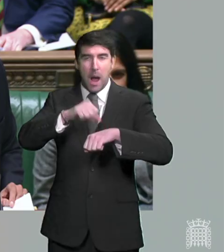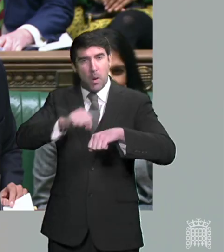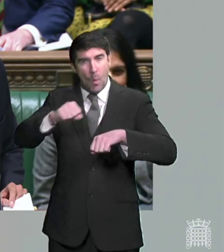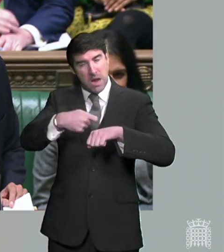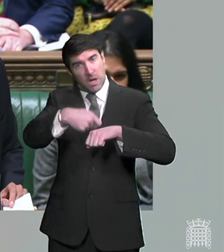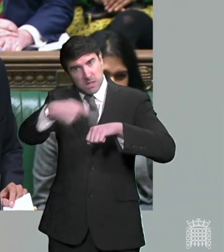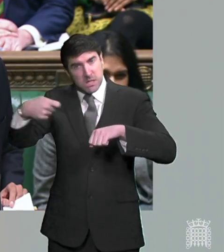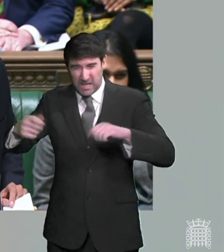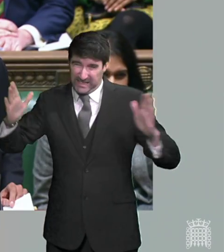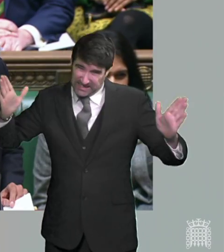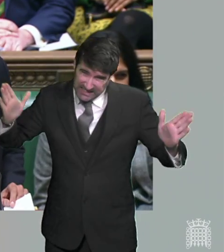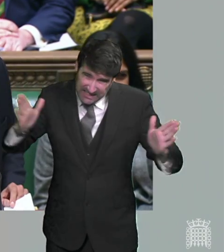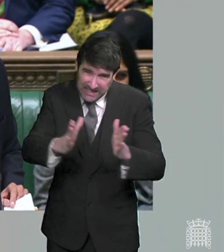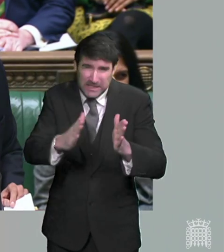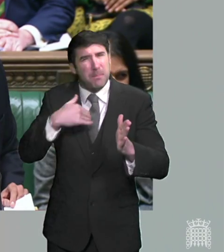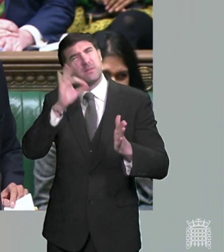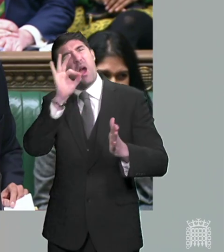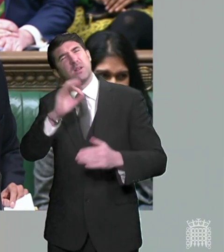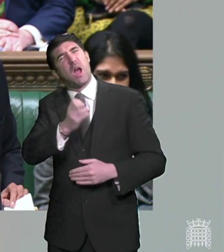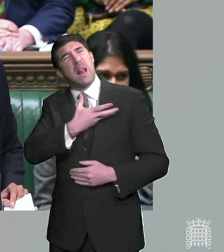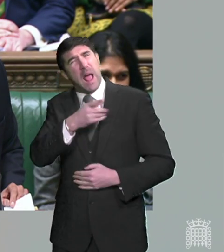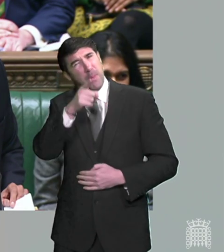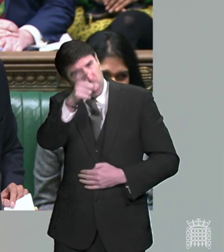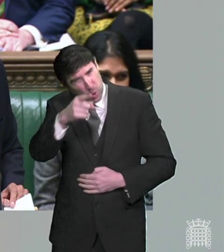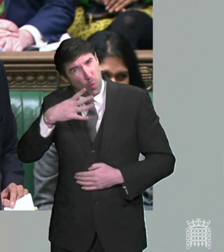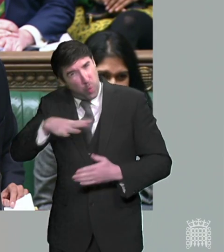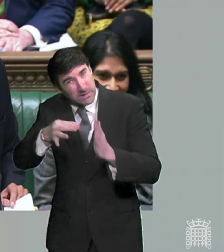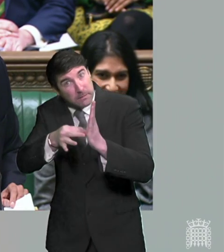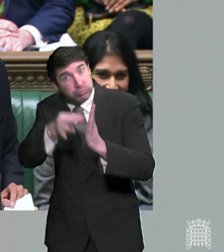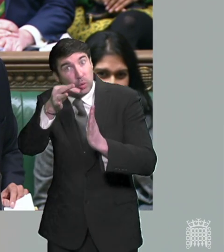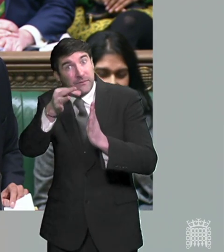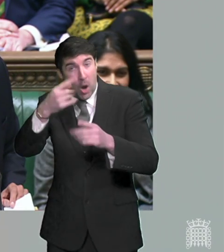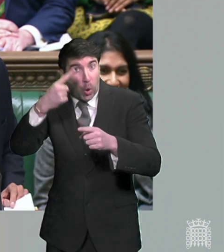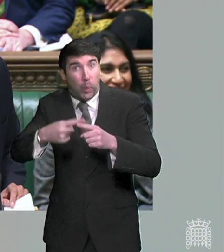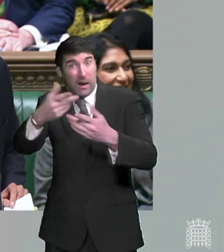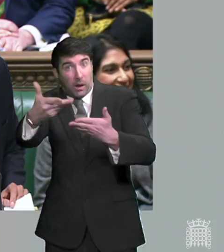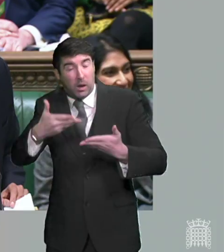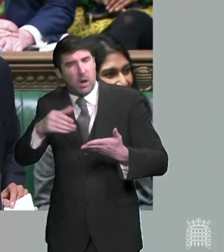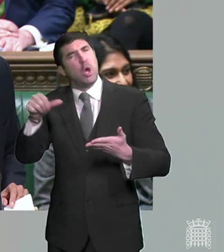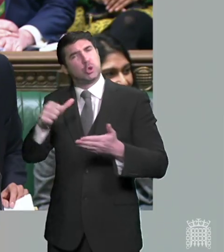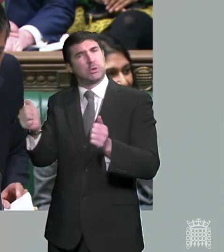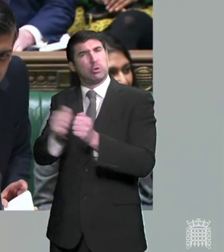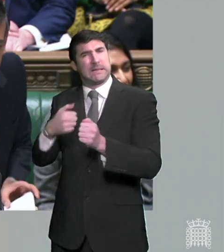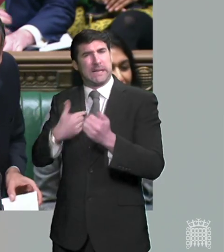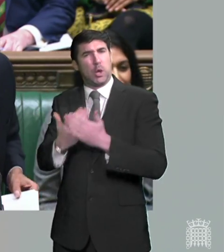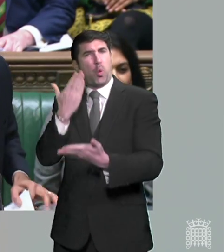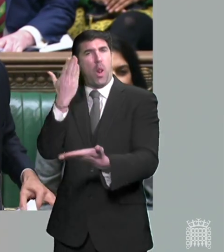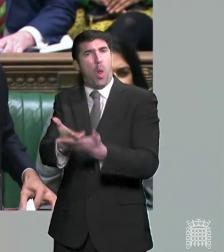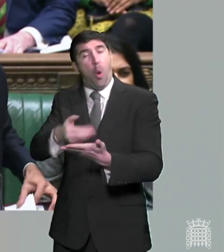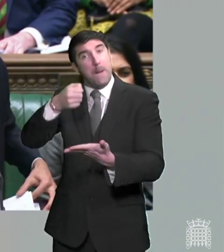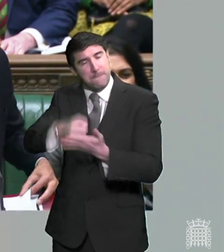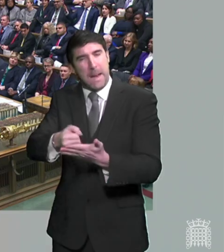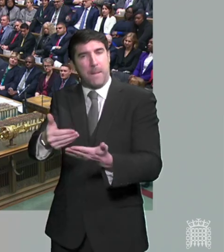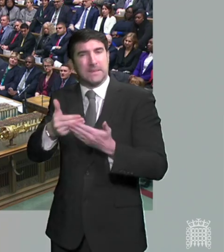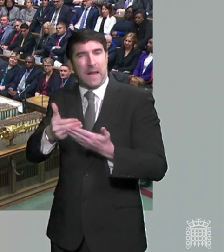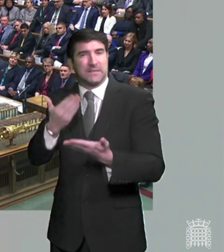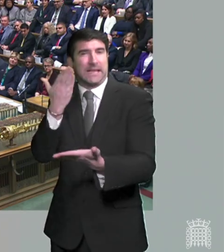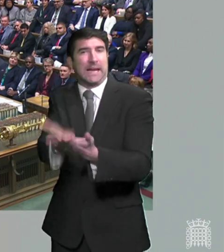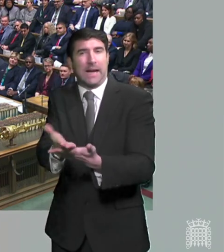But again, I ask him: if he believes so much in improving ambulance wait times, why will he not support our minimum safety legislation?